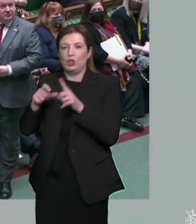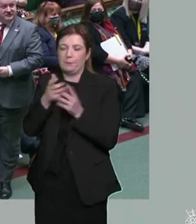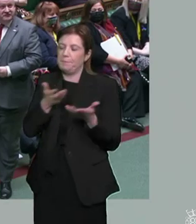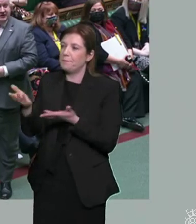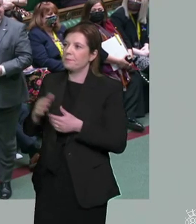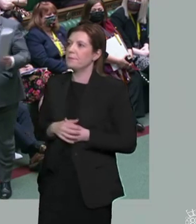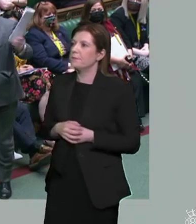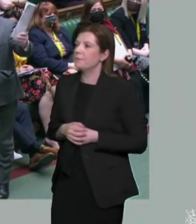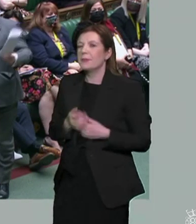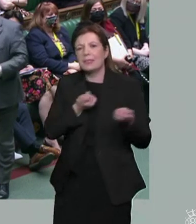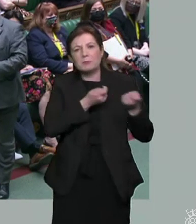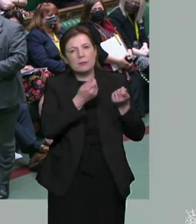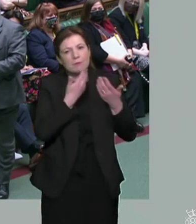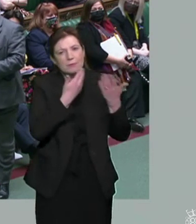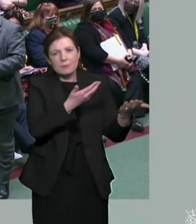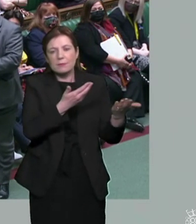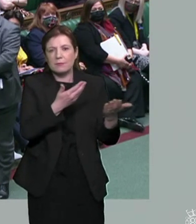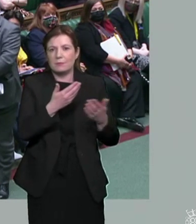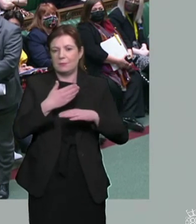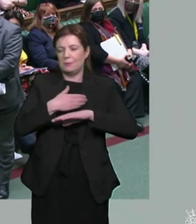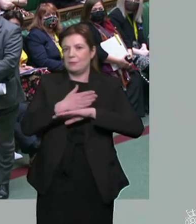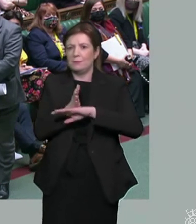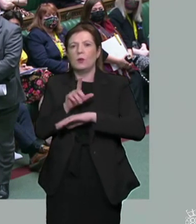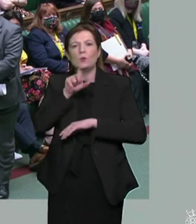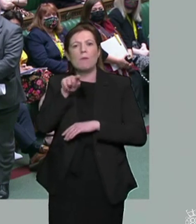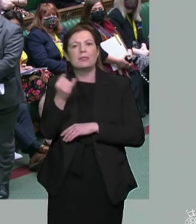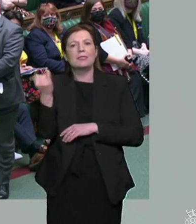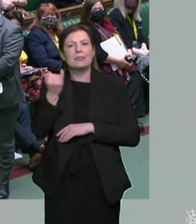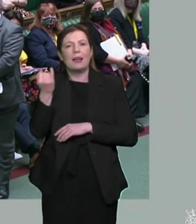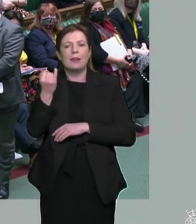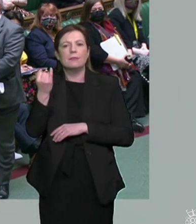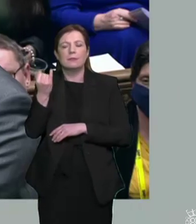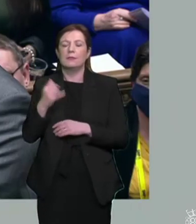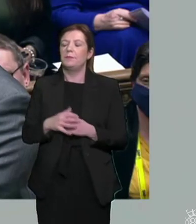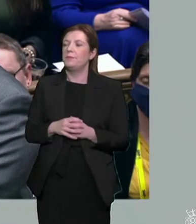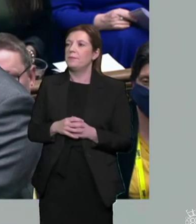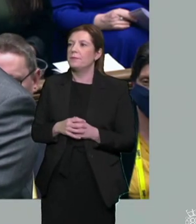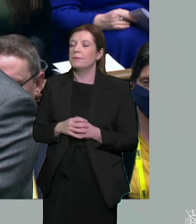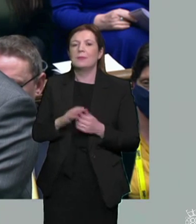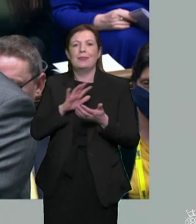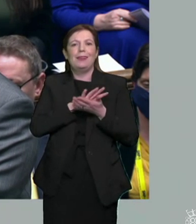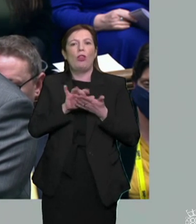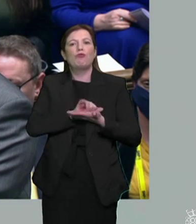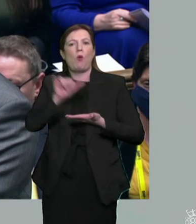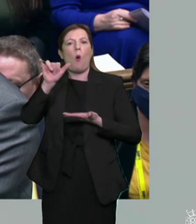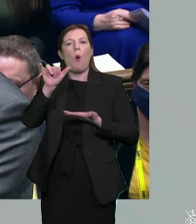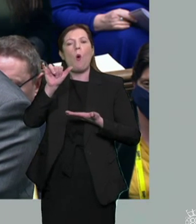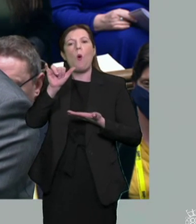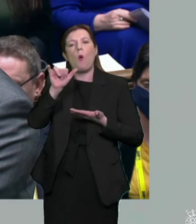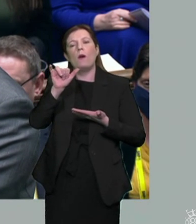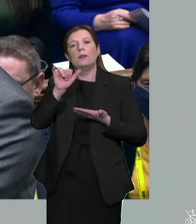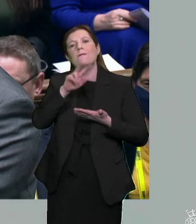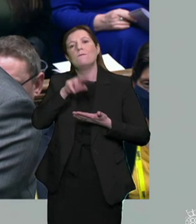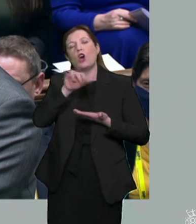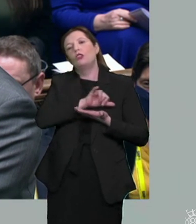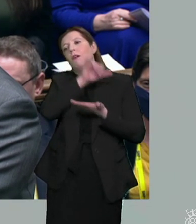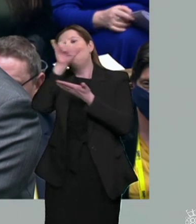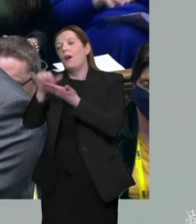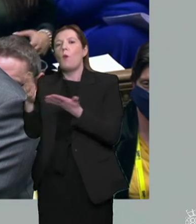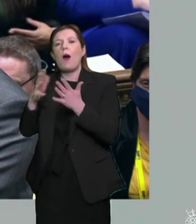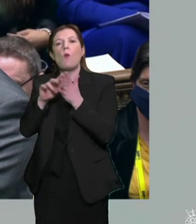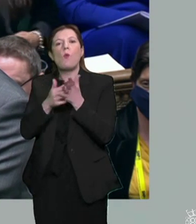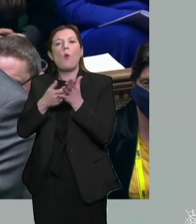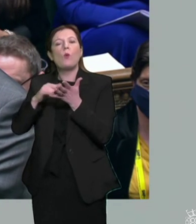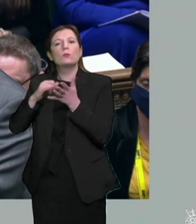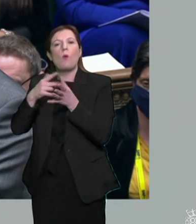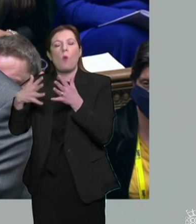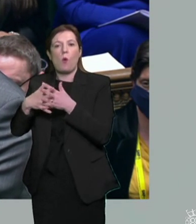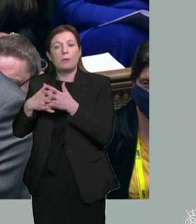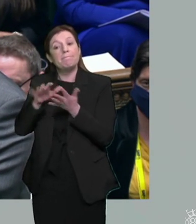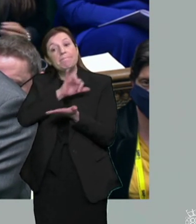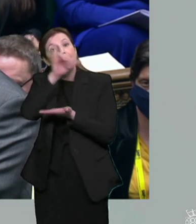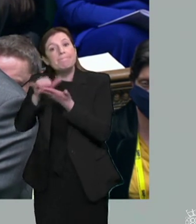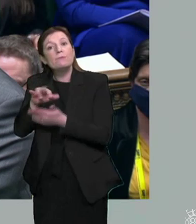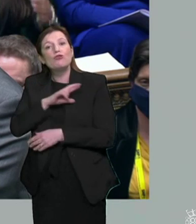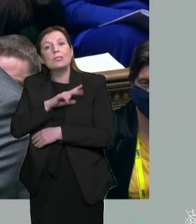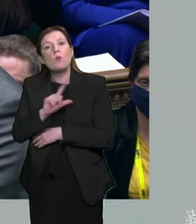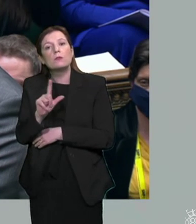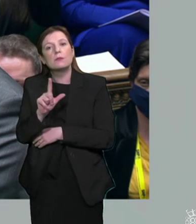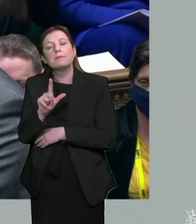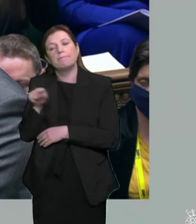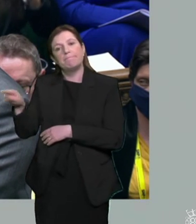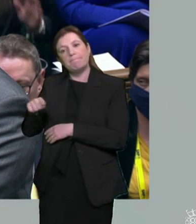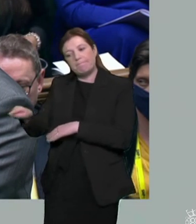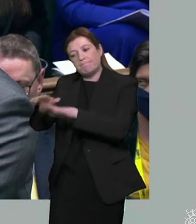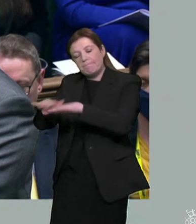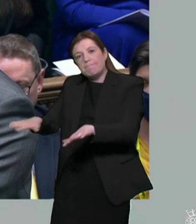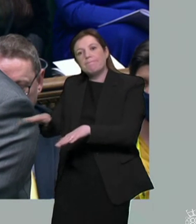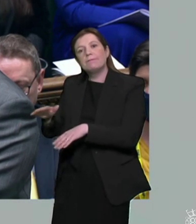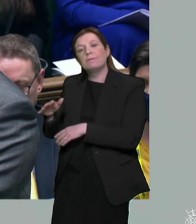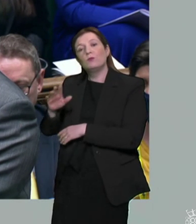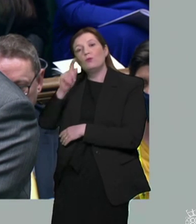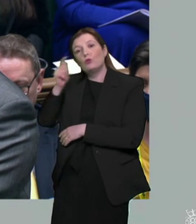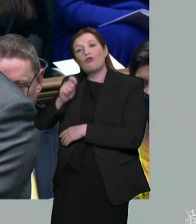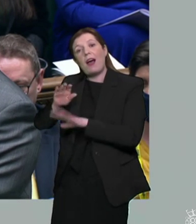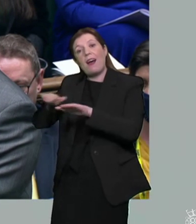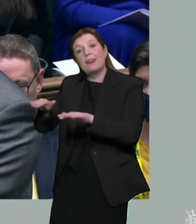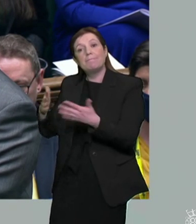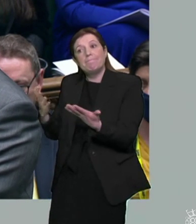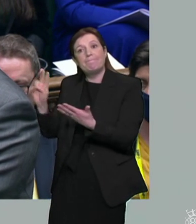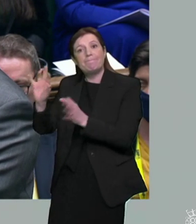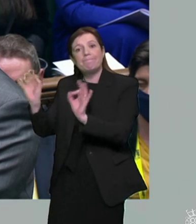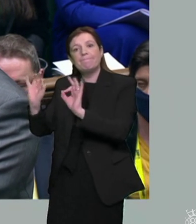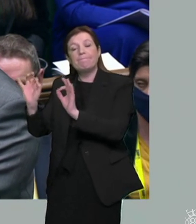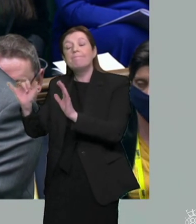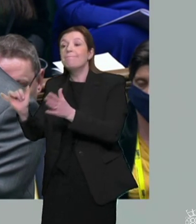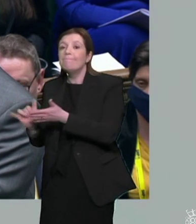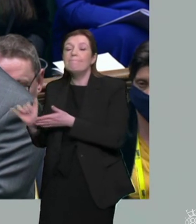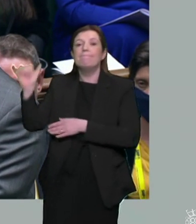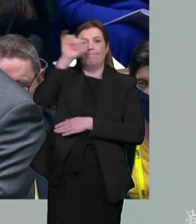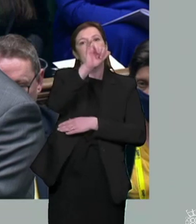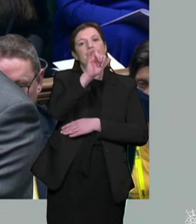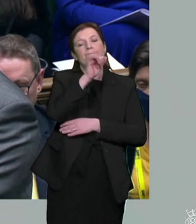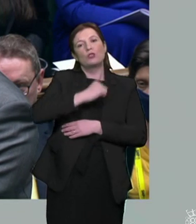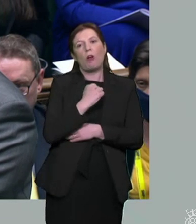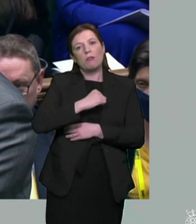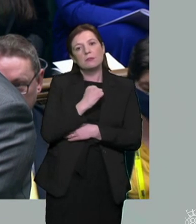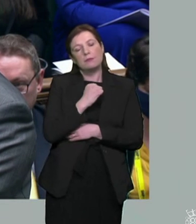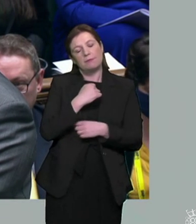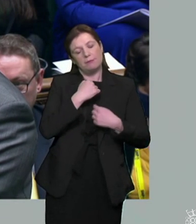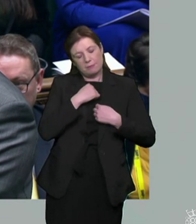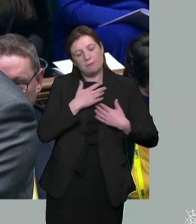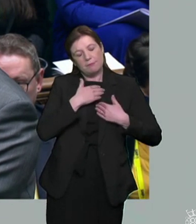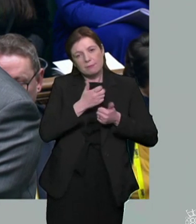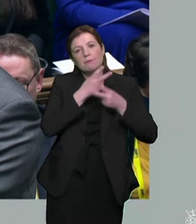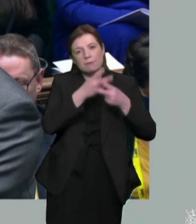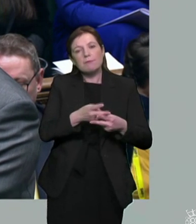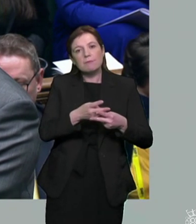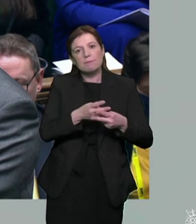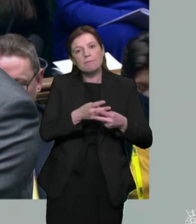In a matter of seconds, at 12.16 pm, a Virgin Atlantic aircraft is due to depart Heathrow airport to go to Warsaw to pick up 50 young orphans who have left Ukraine and are coming to spend the next period of their life in Scotland, with the sanctuary we can offer them.